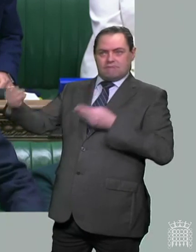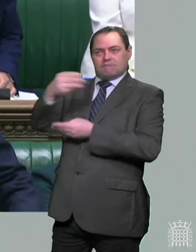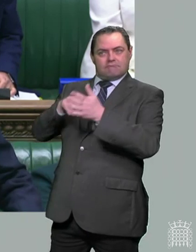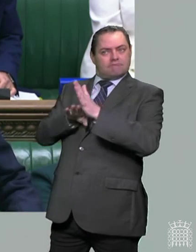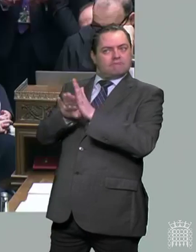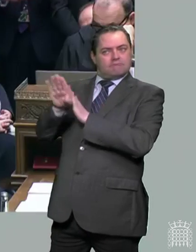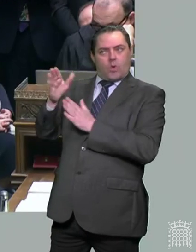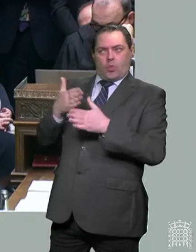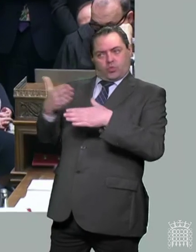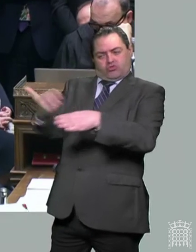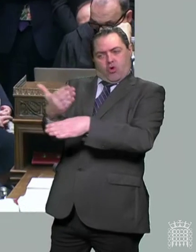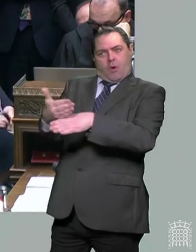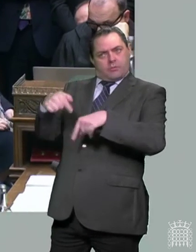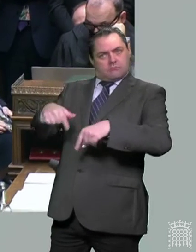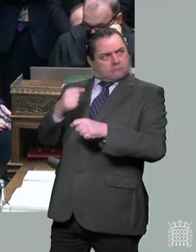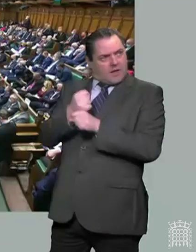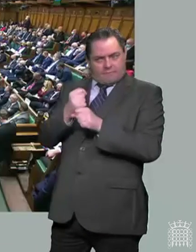That is what this Government are delivering.